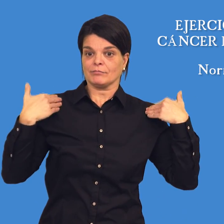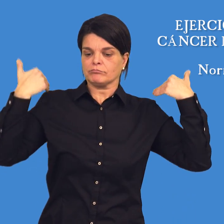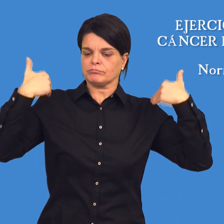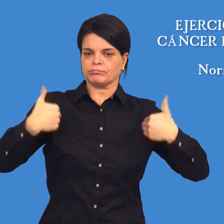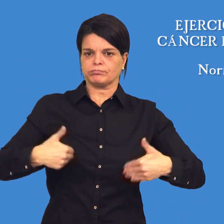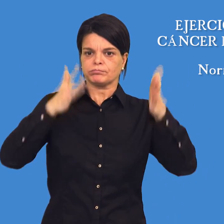cuerpo